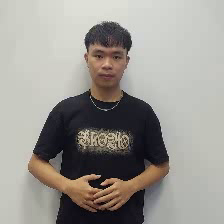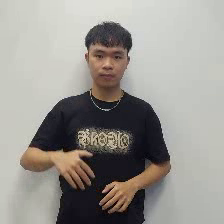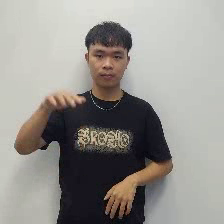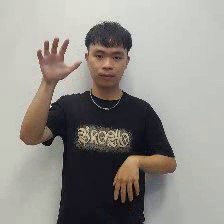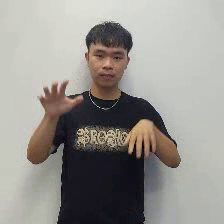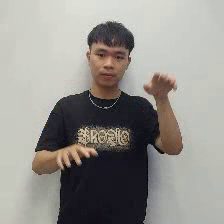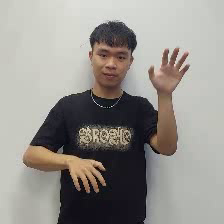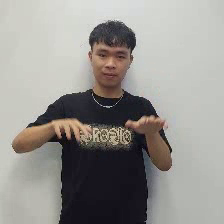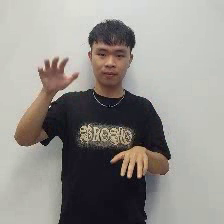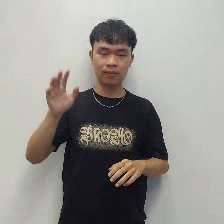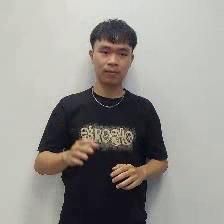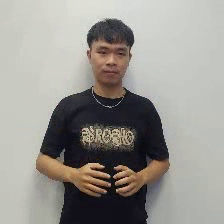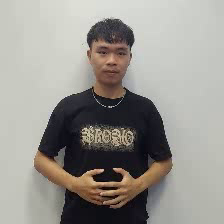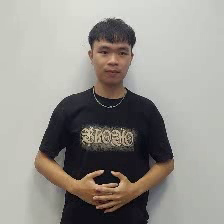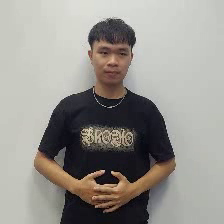Con gấu